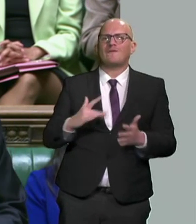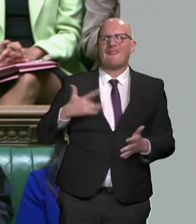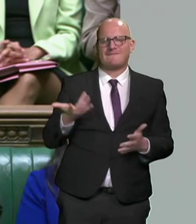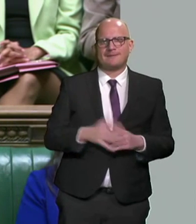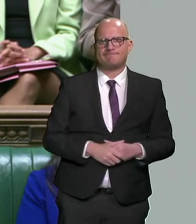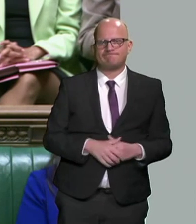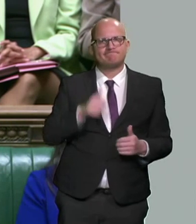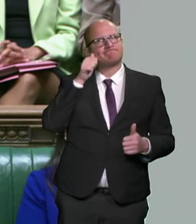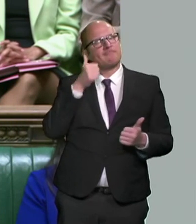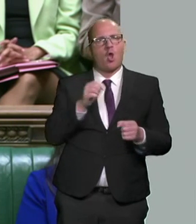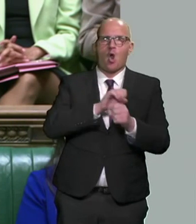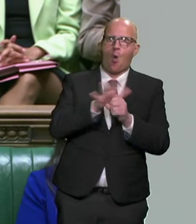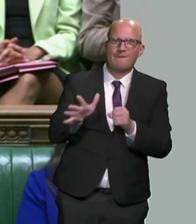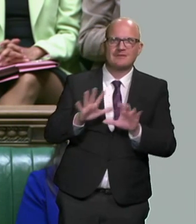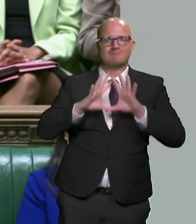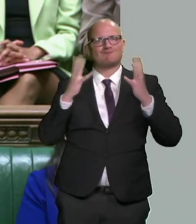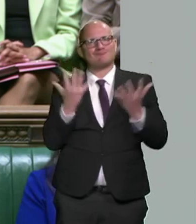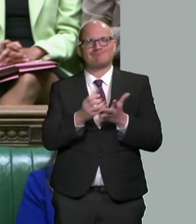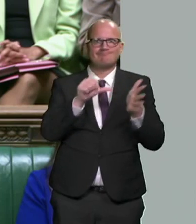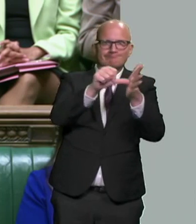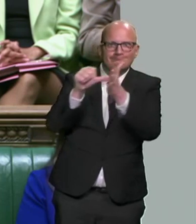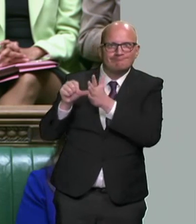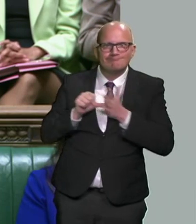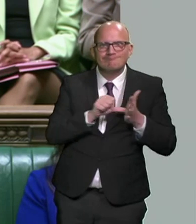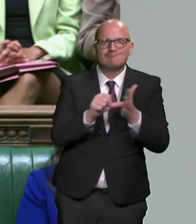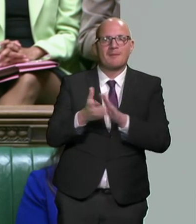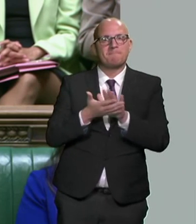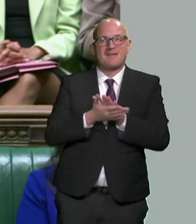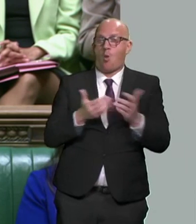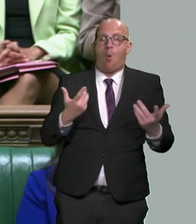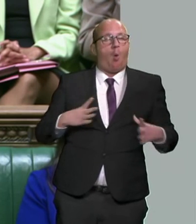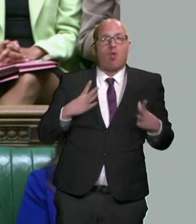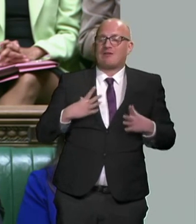Covid and global factors meant goods and energy prices were already high.